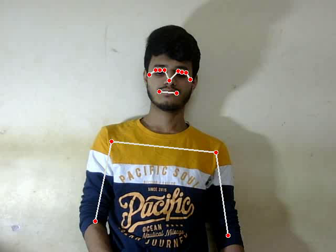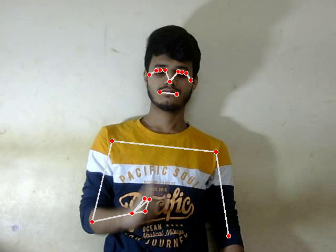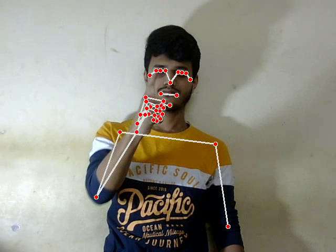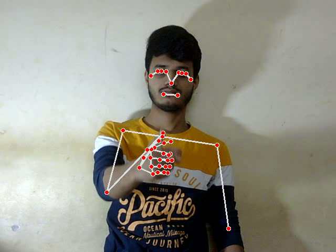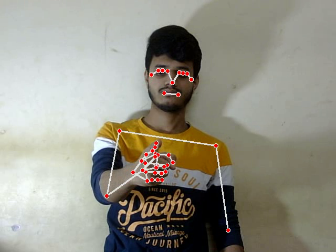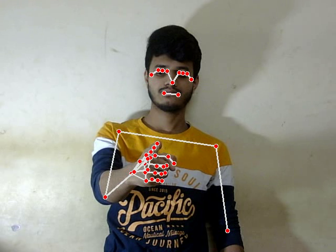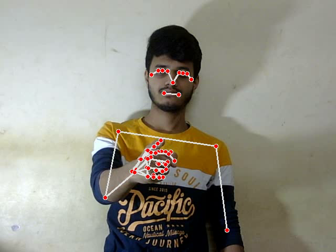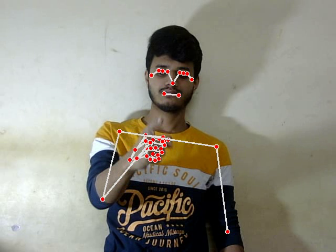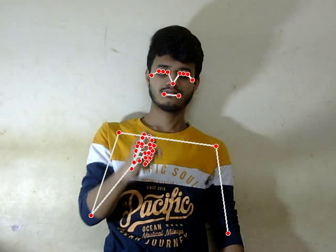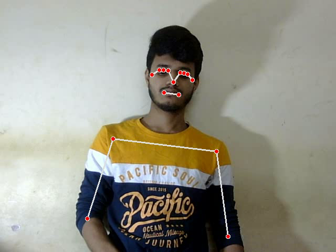you